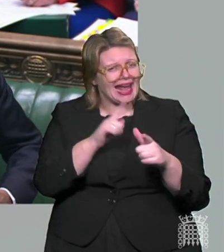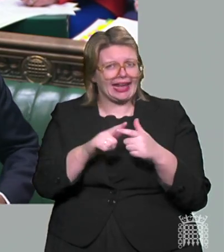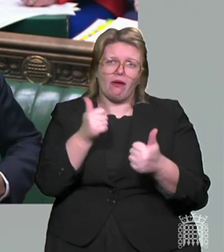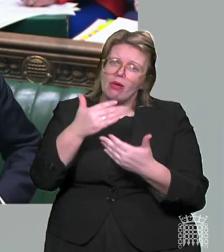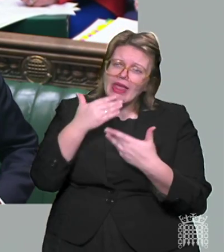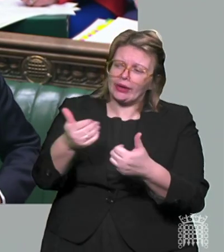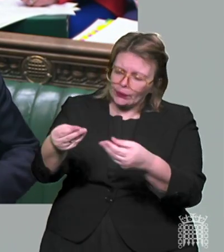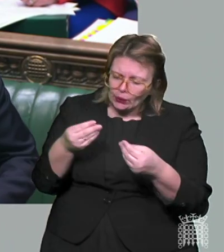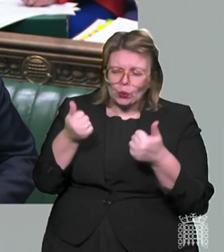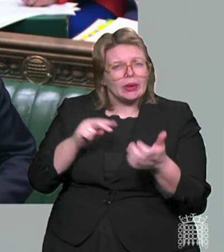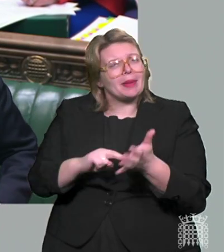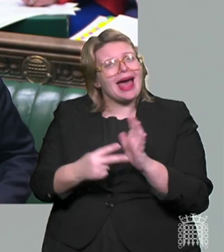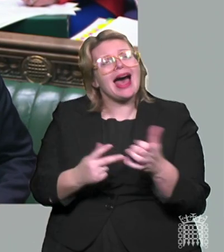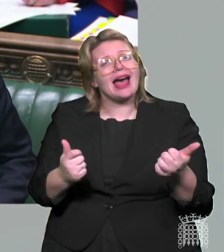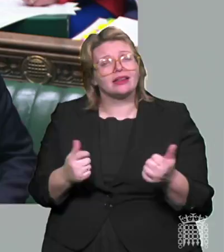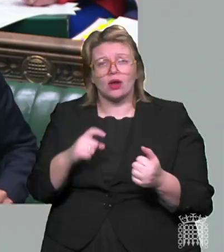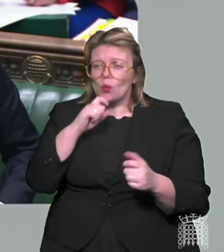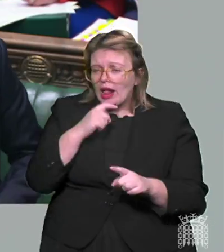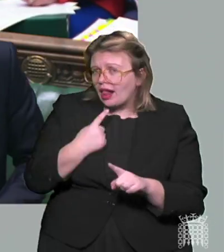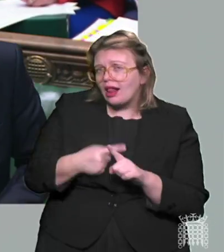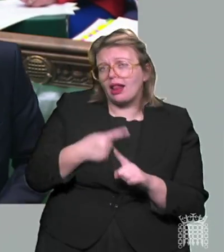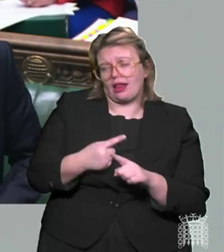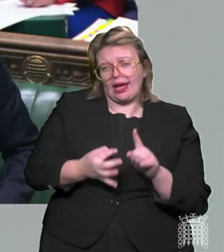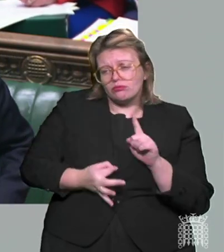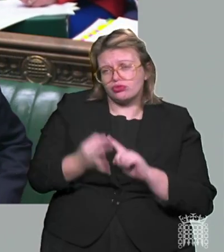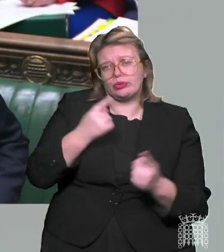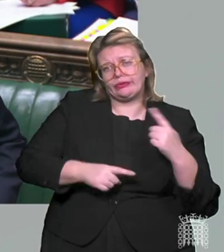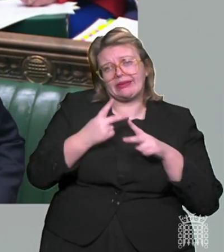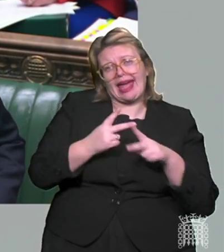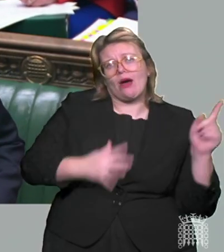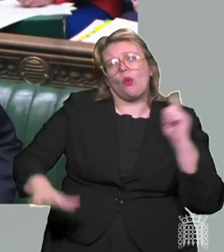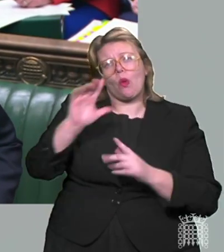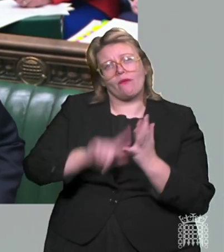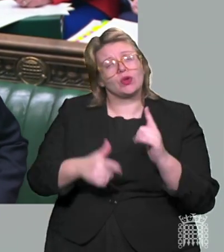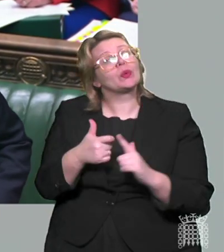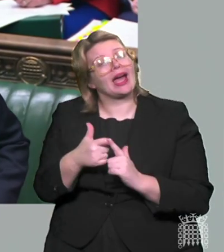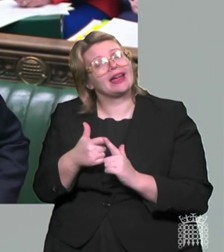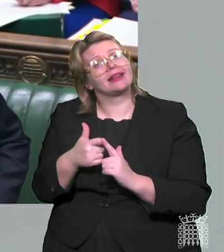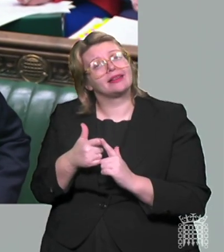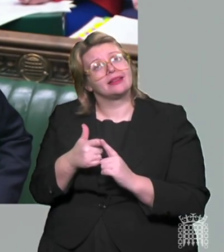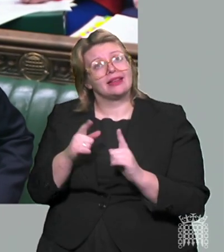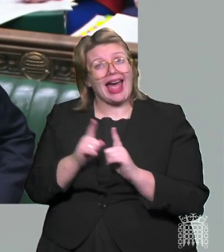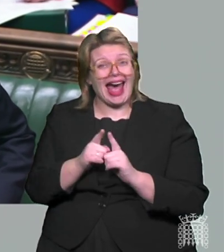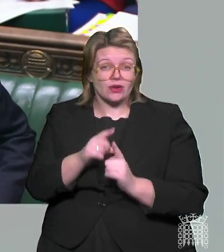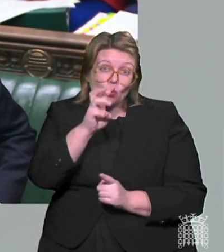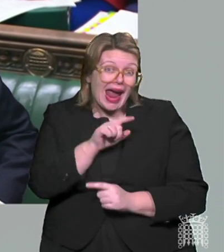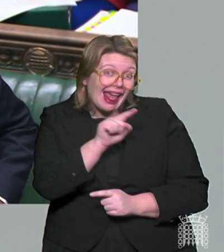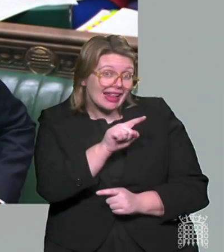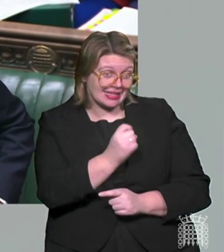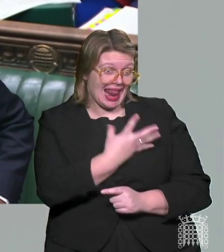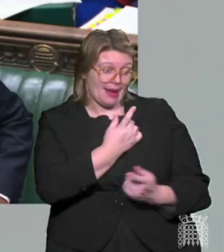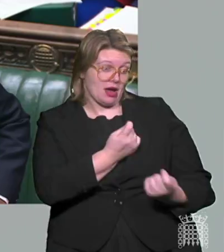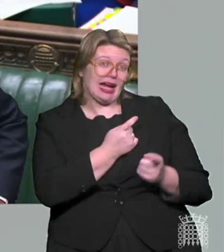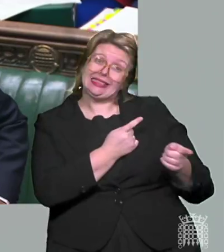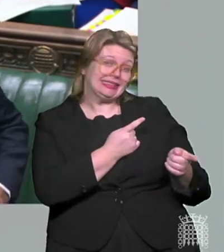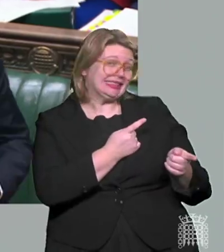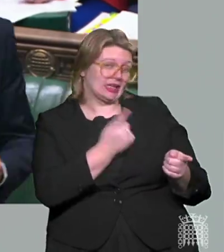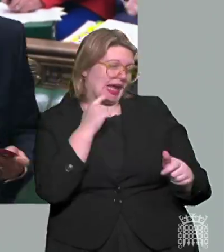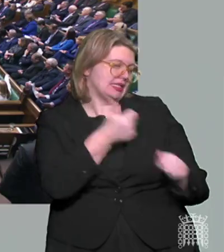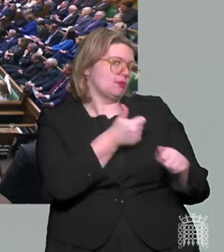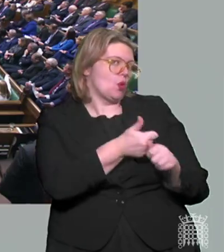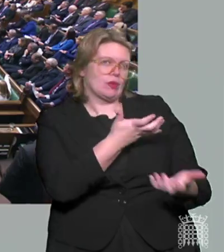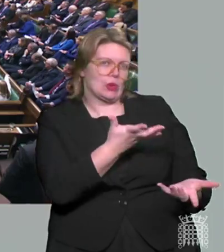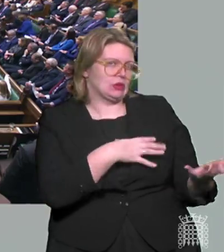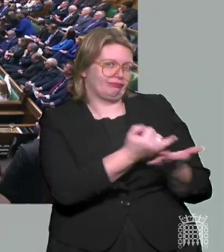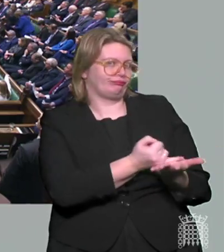They recognise that this plan will deliver reduced waiting times and improve care across the country, including in Labour-run Wales, where there are some things they can benefit from.